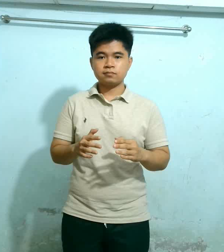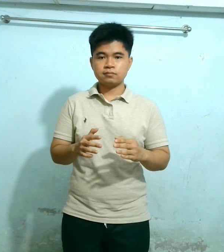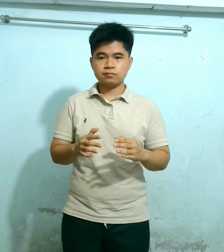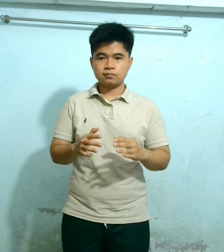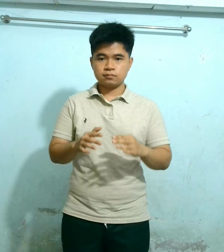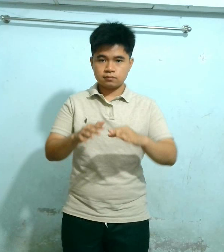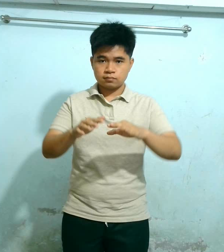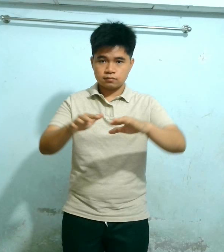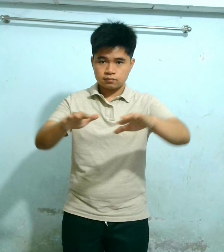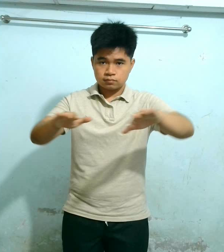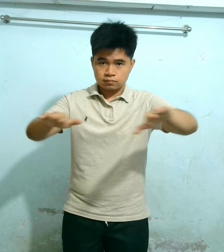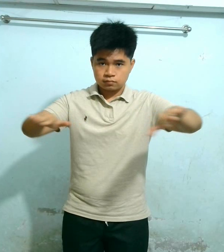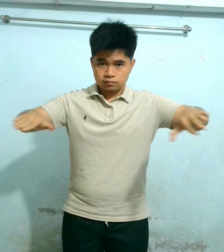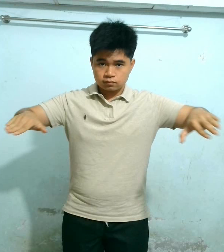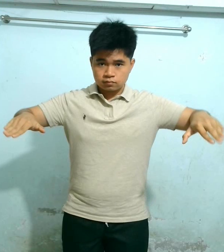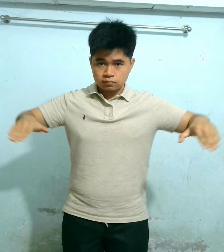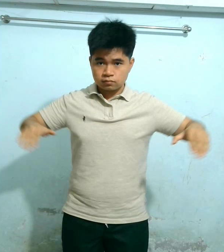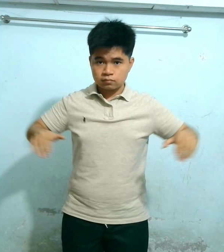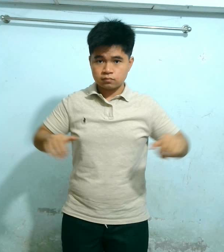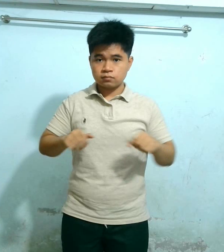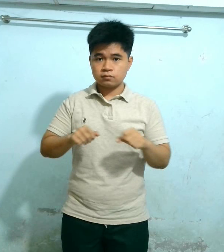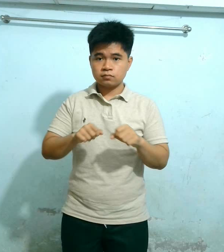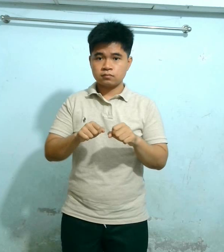boi